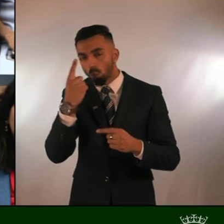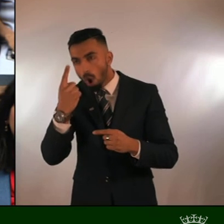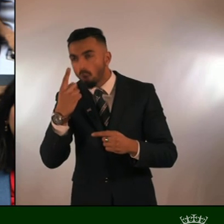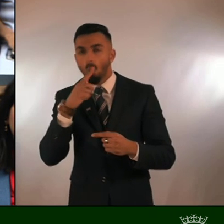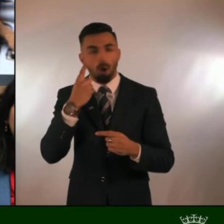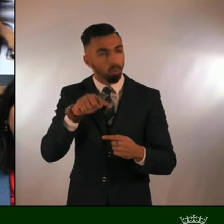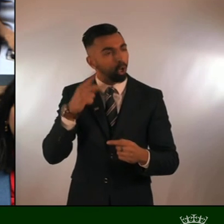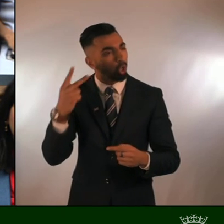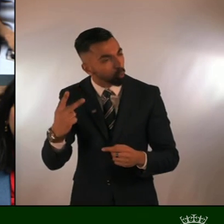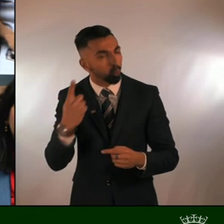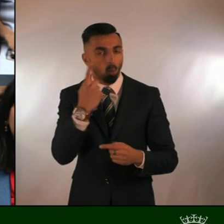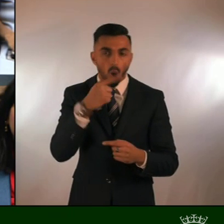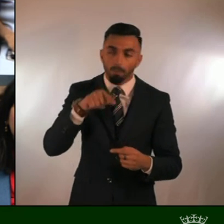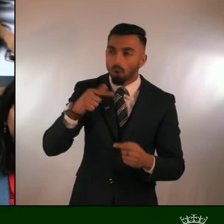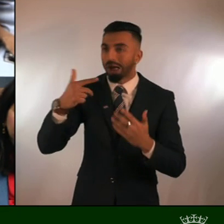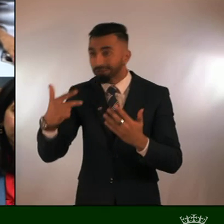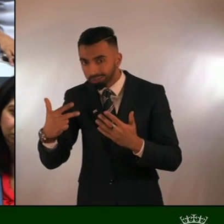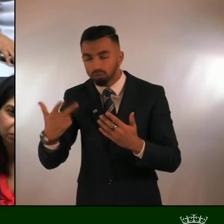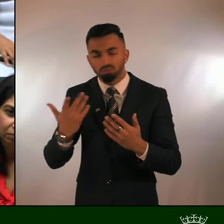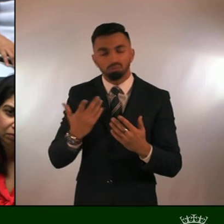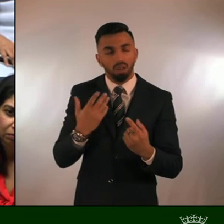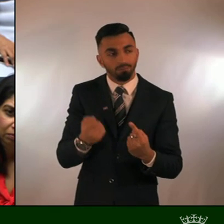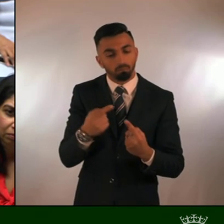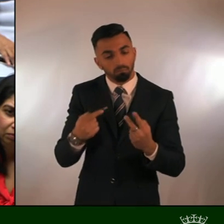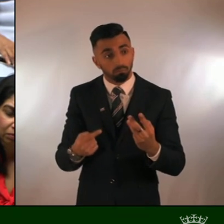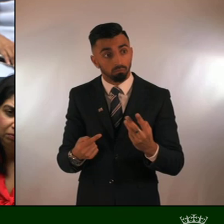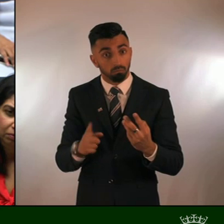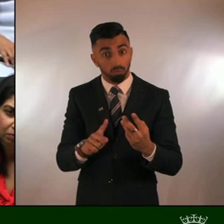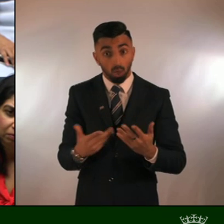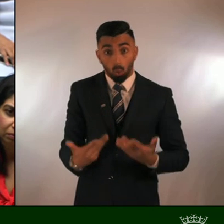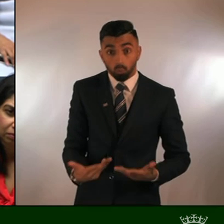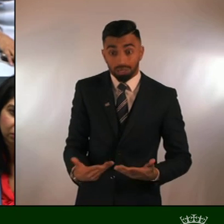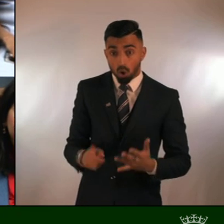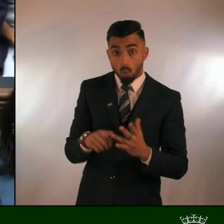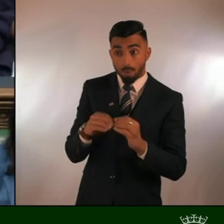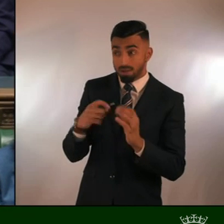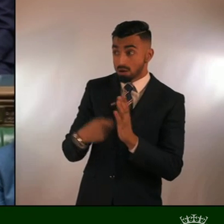And today the OBR has made an estimate it has never made before.